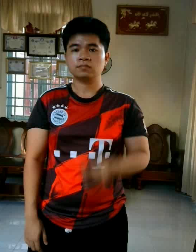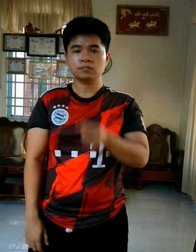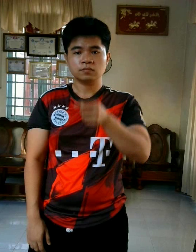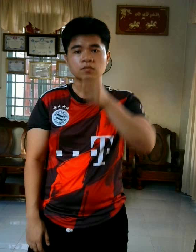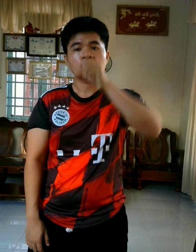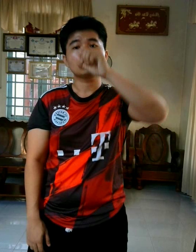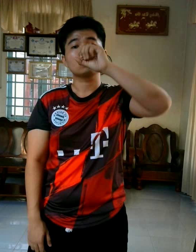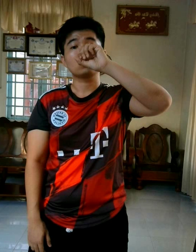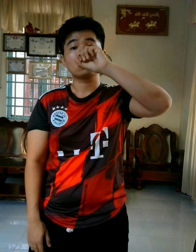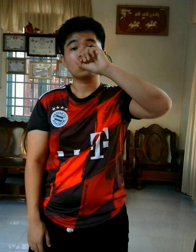uong nuoc